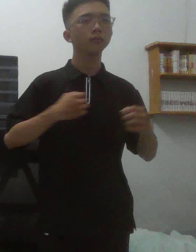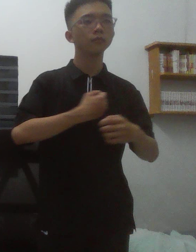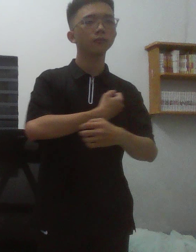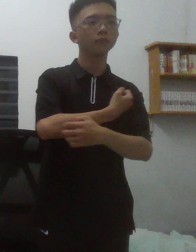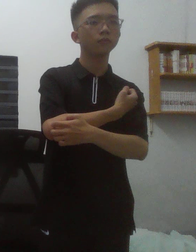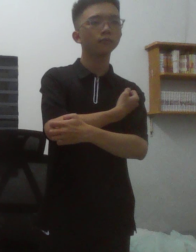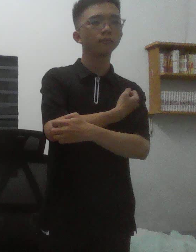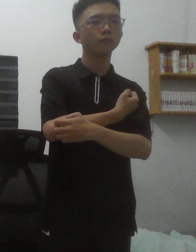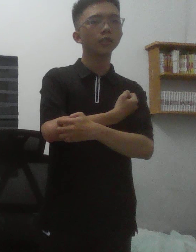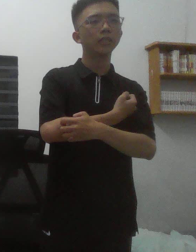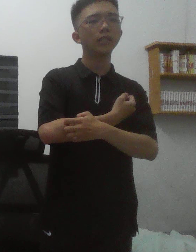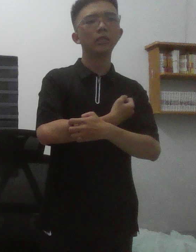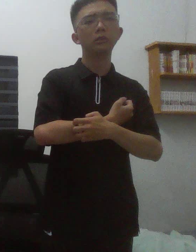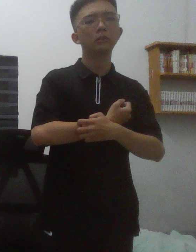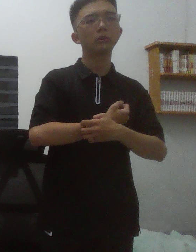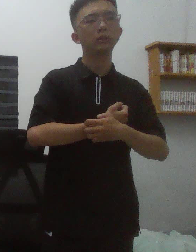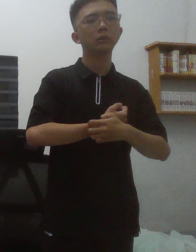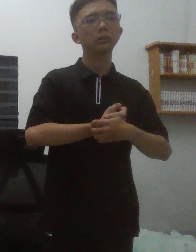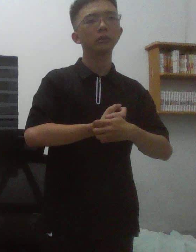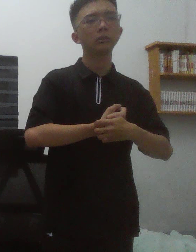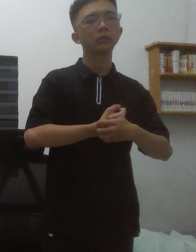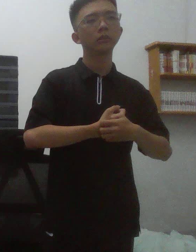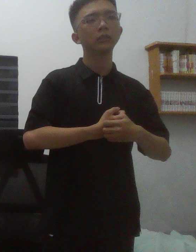ngheo